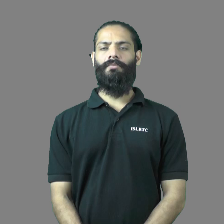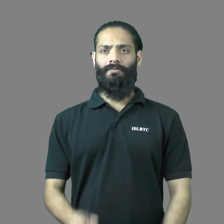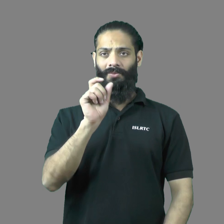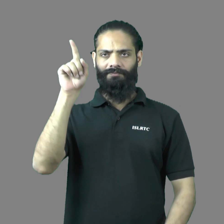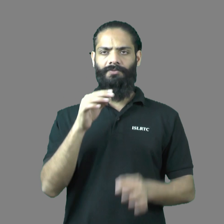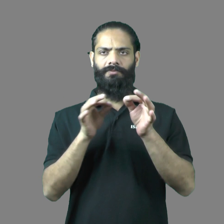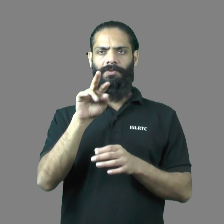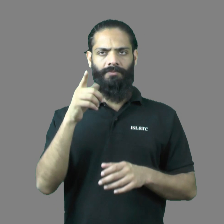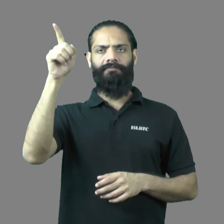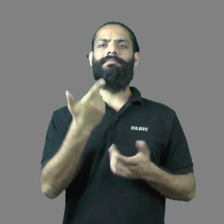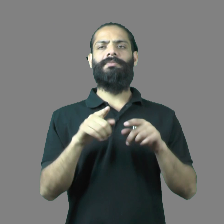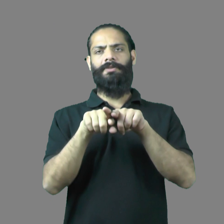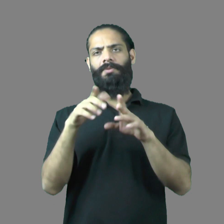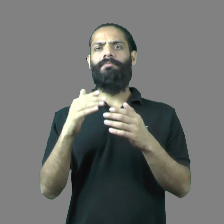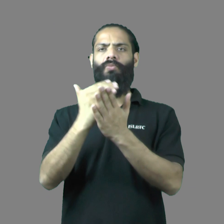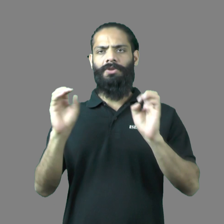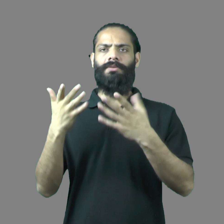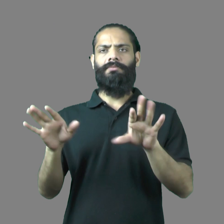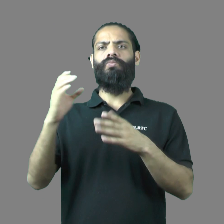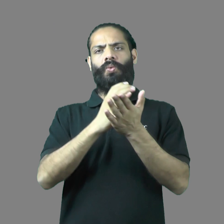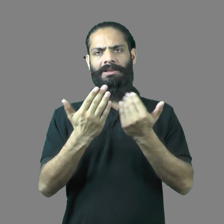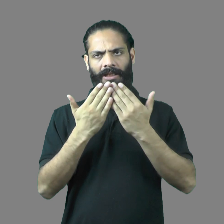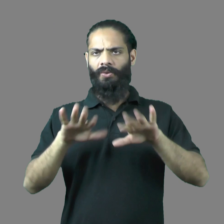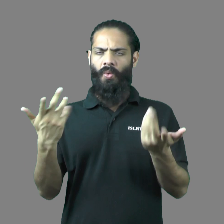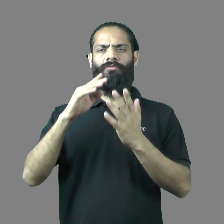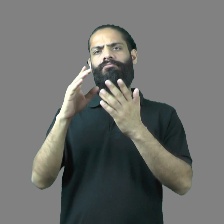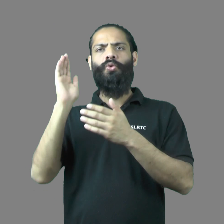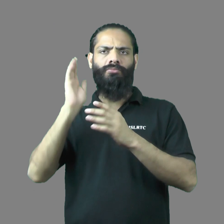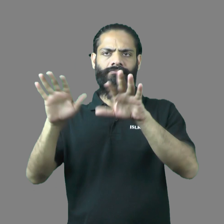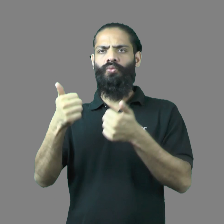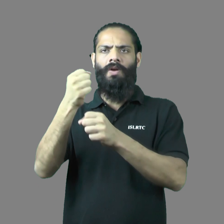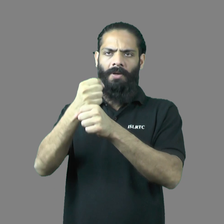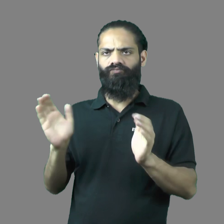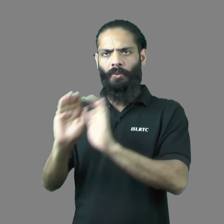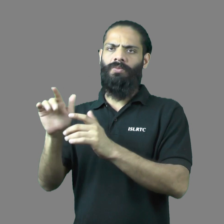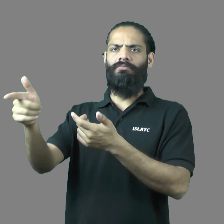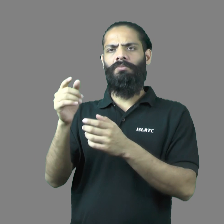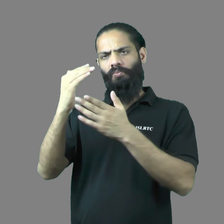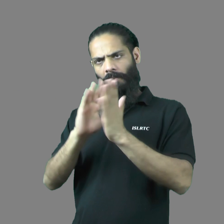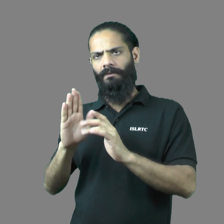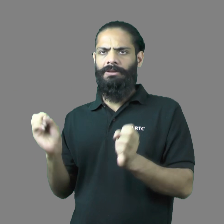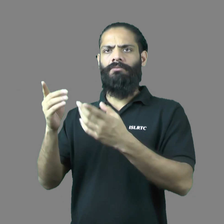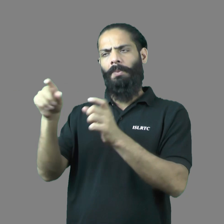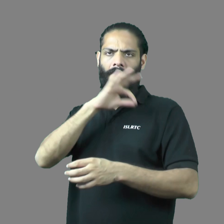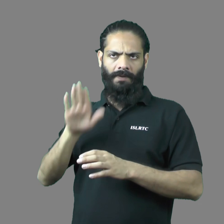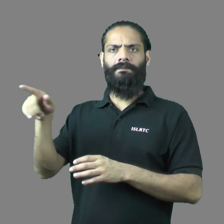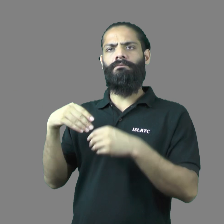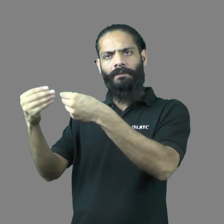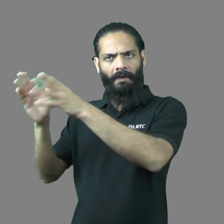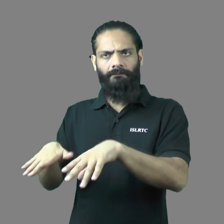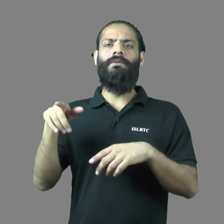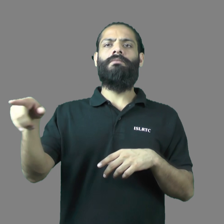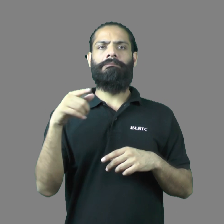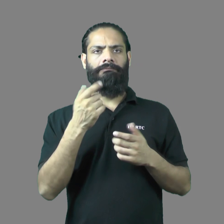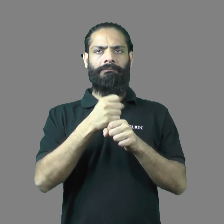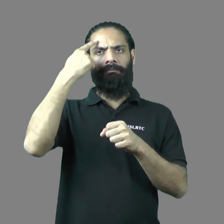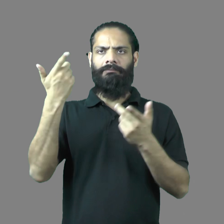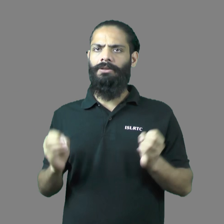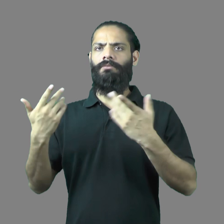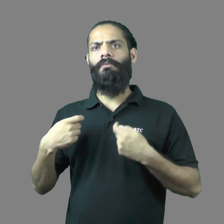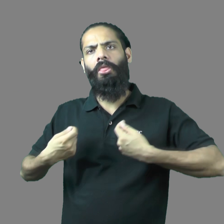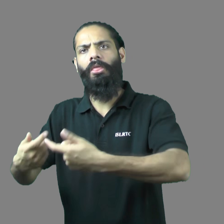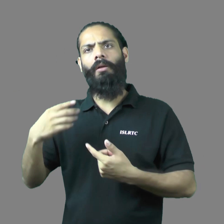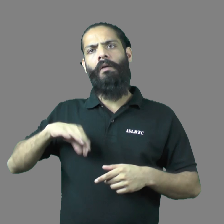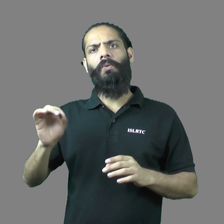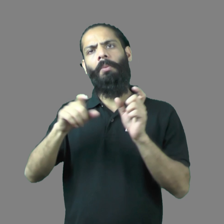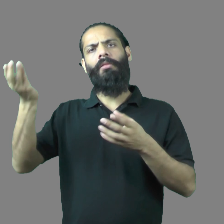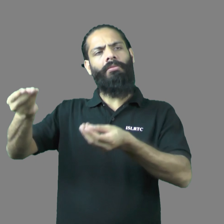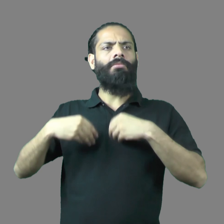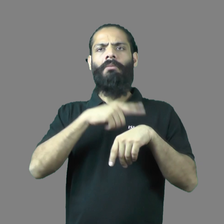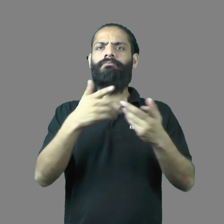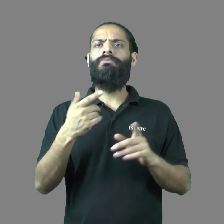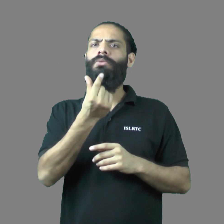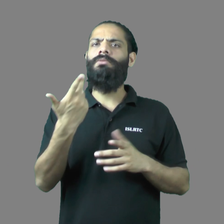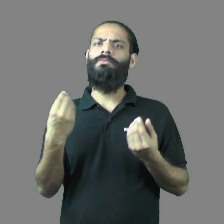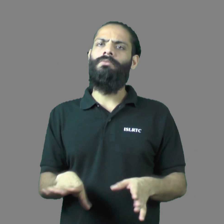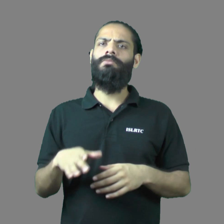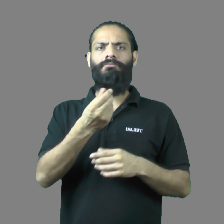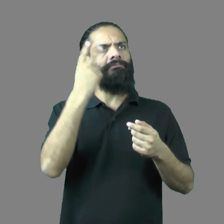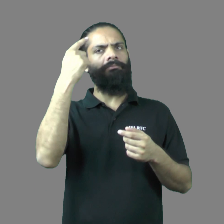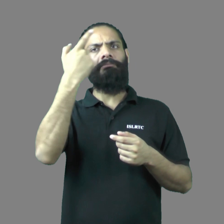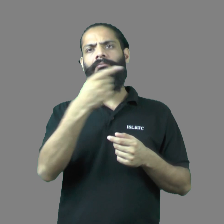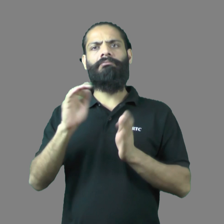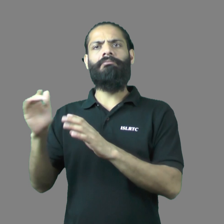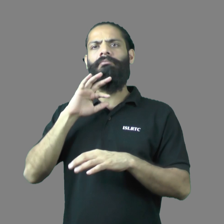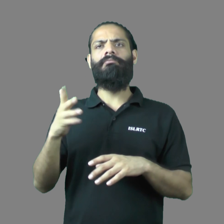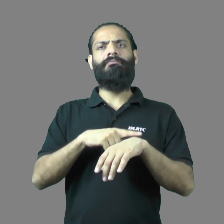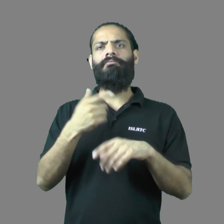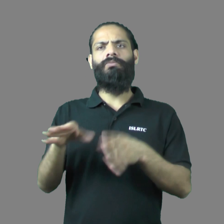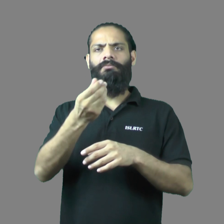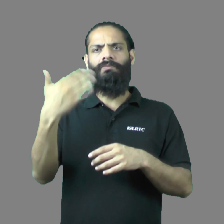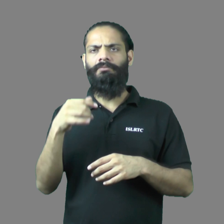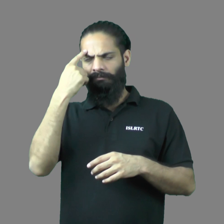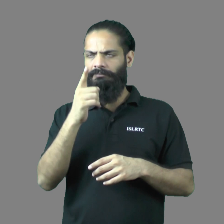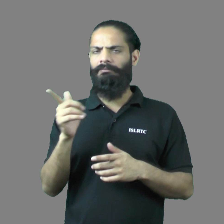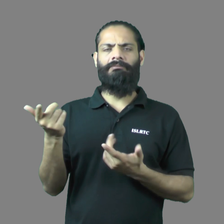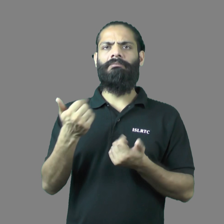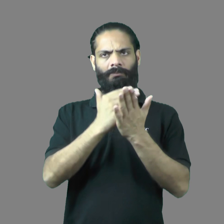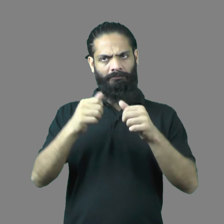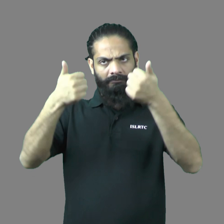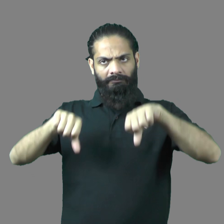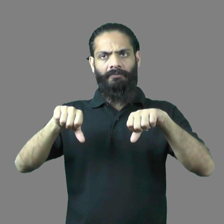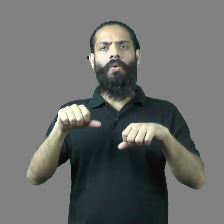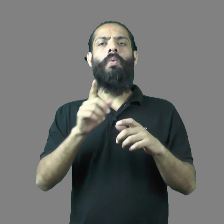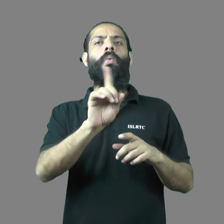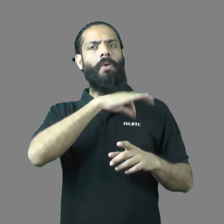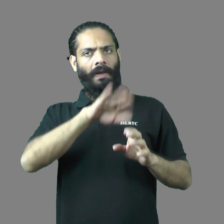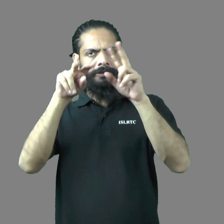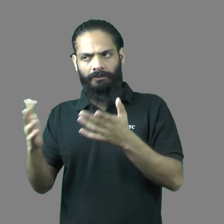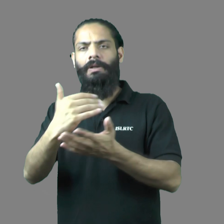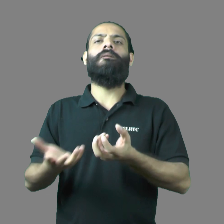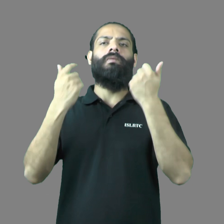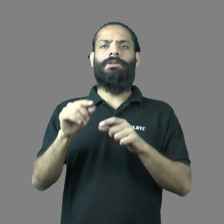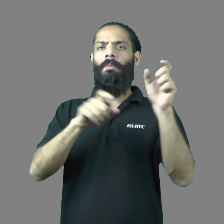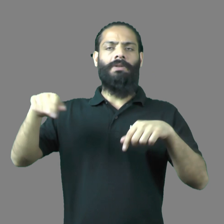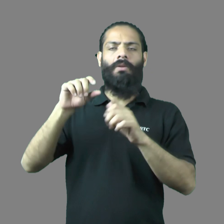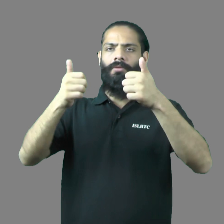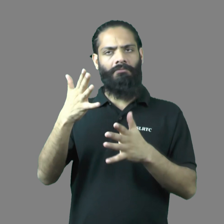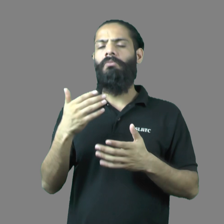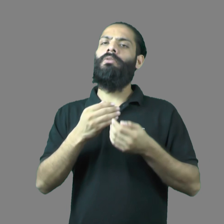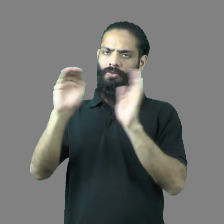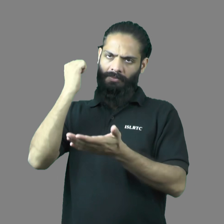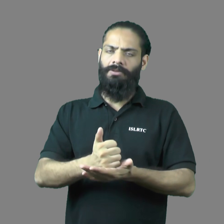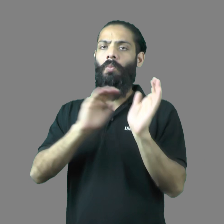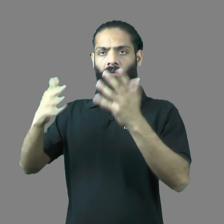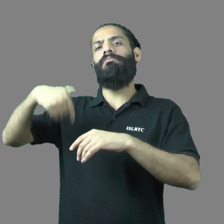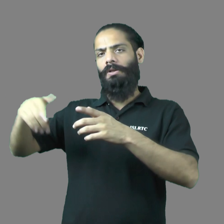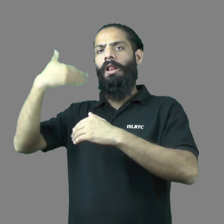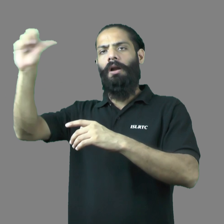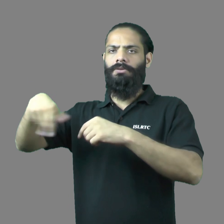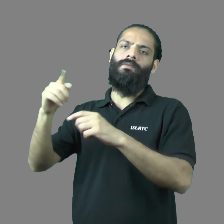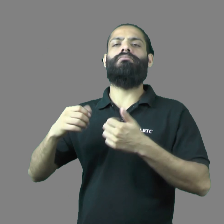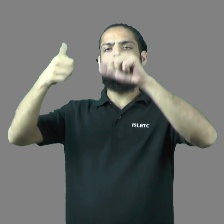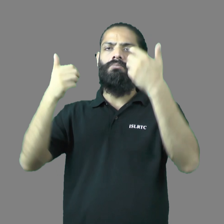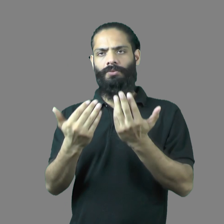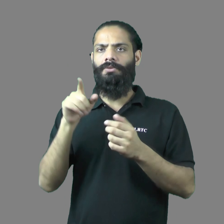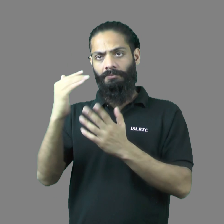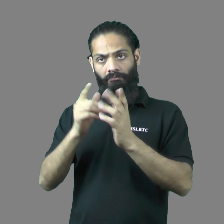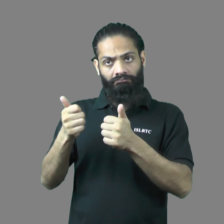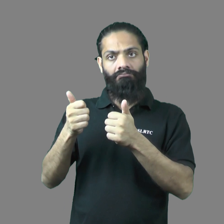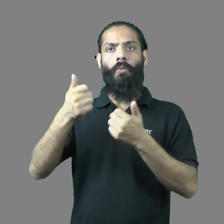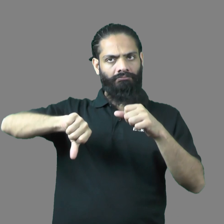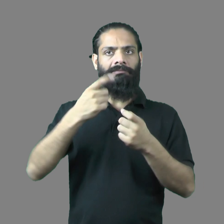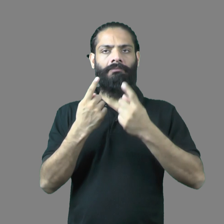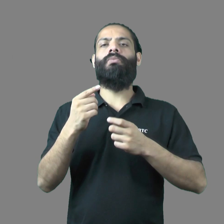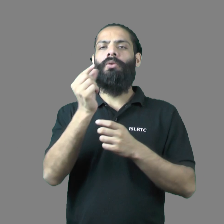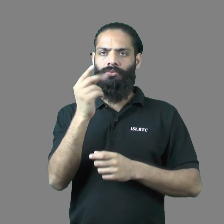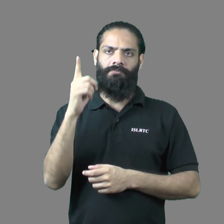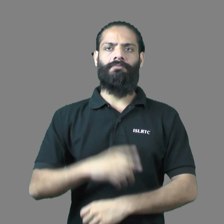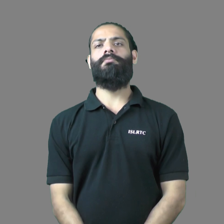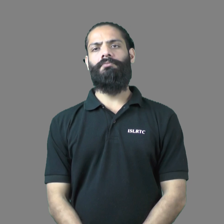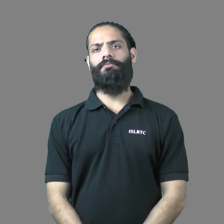Programme Evaluation